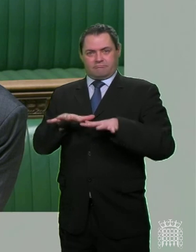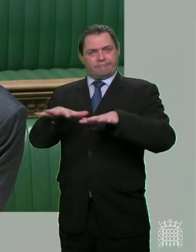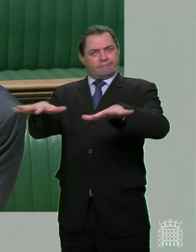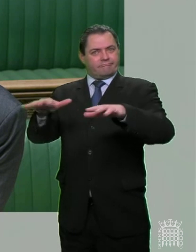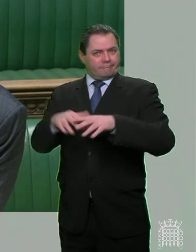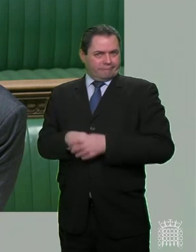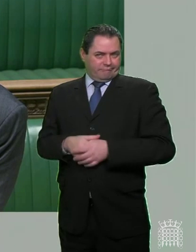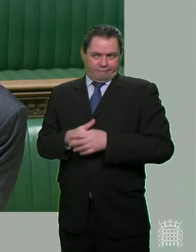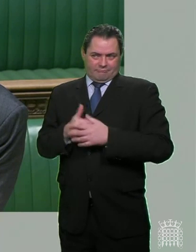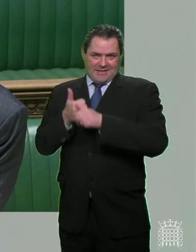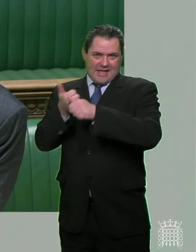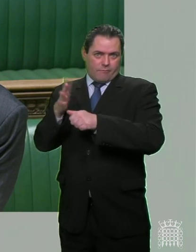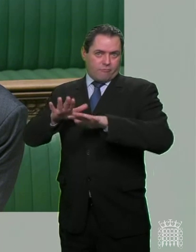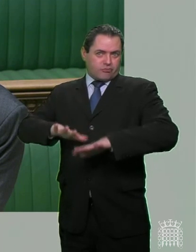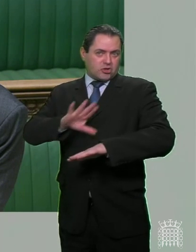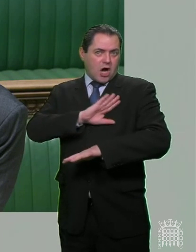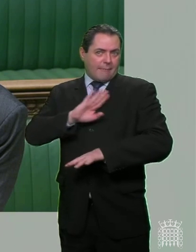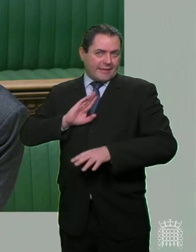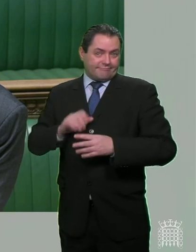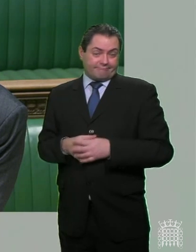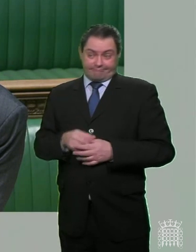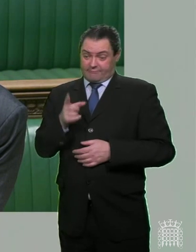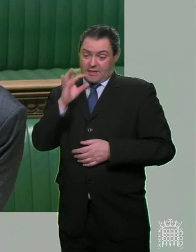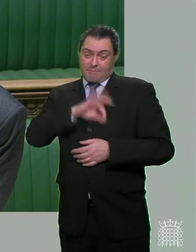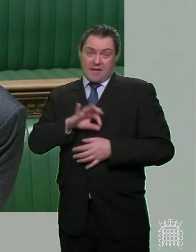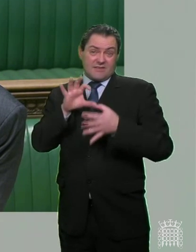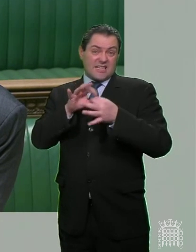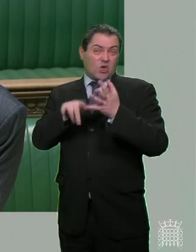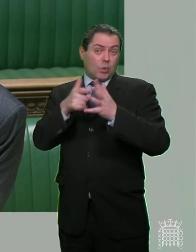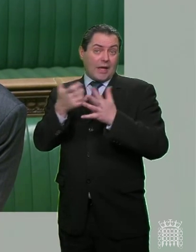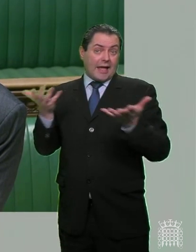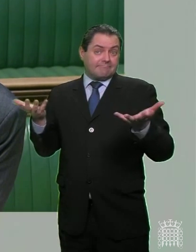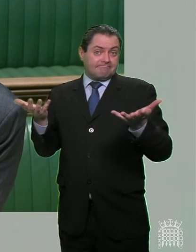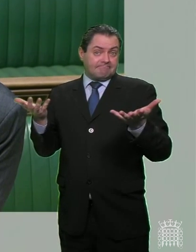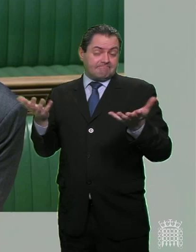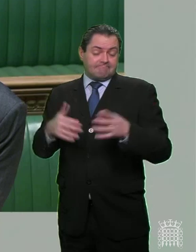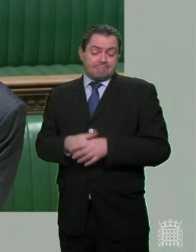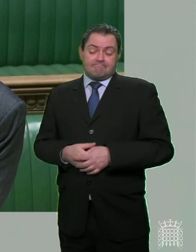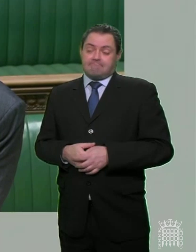That is extremely important and one of the benefits of the Union of the UK.